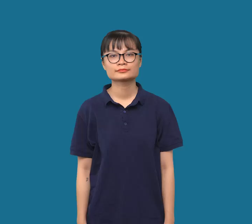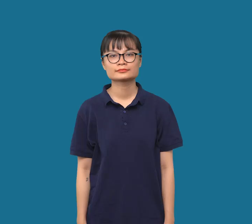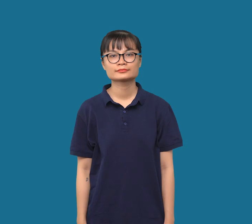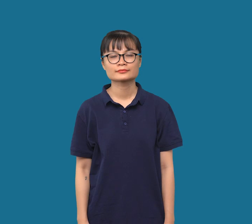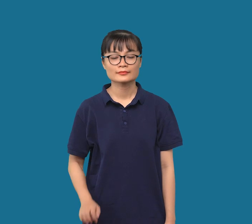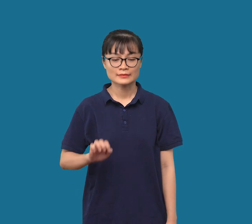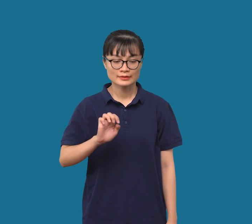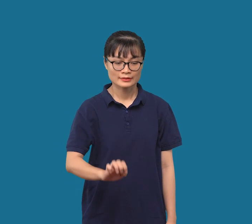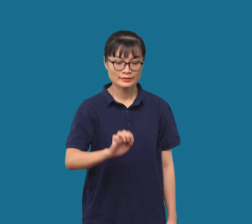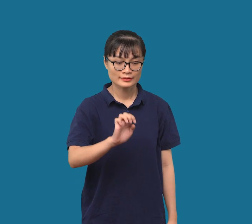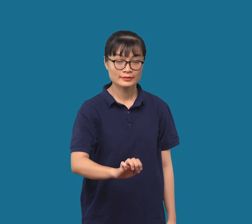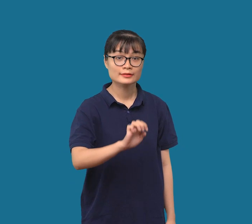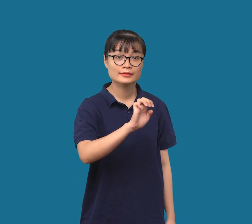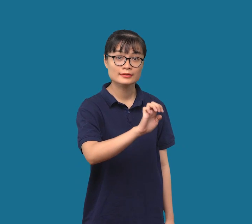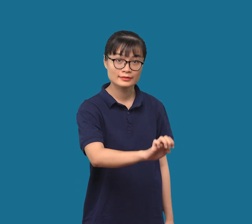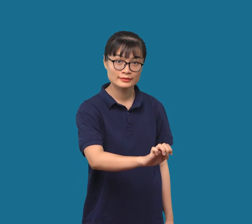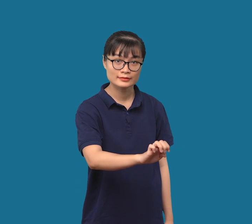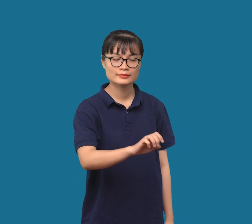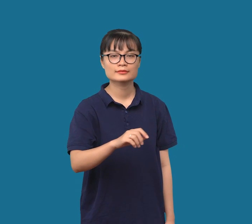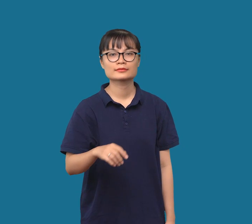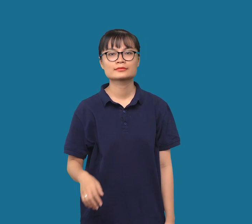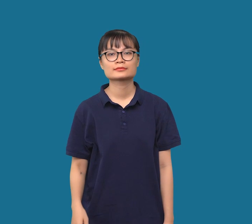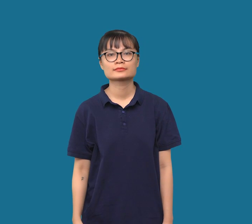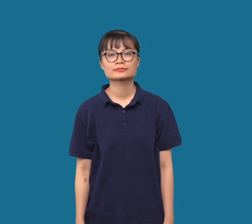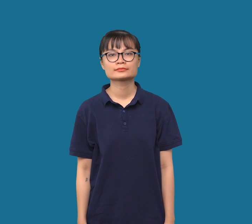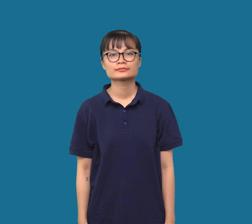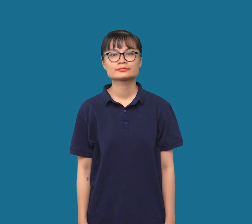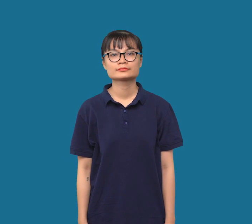con ếch